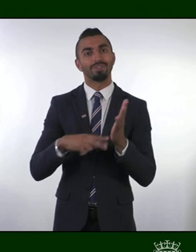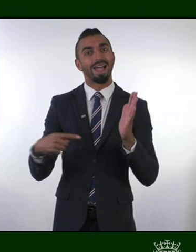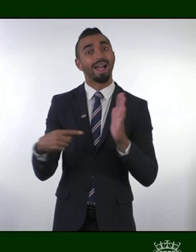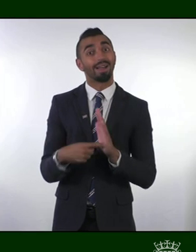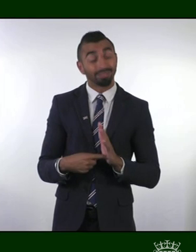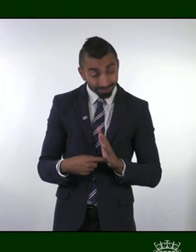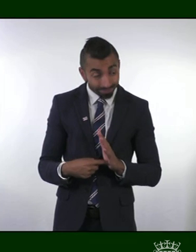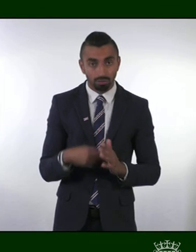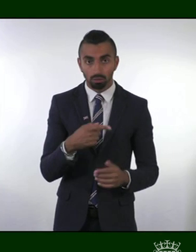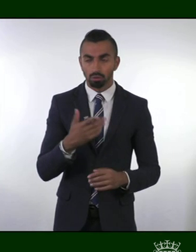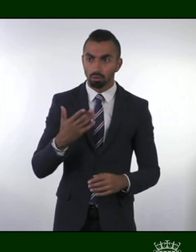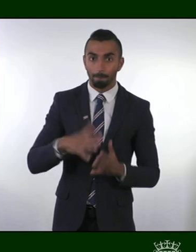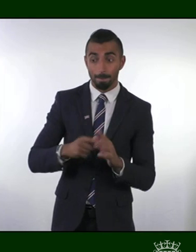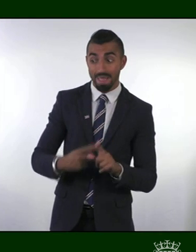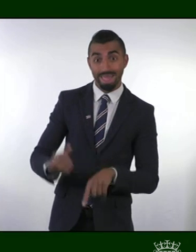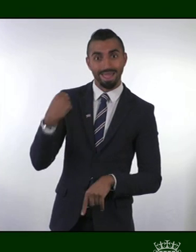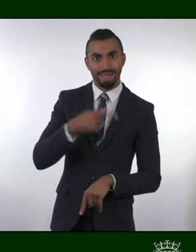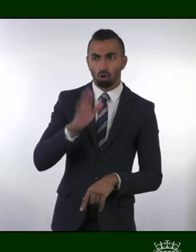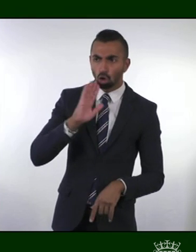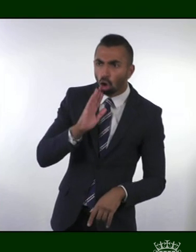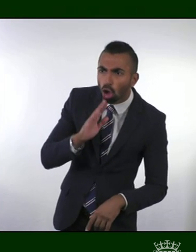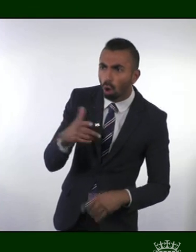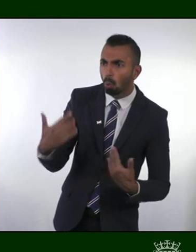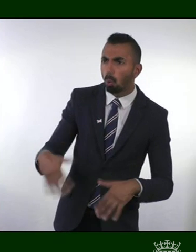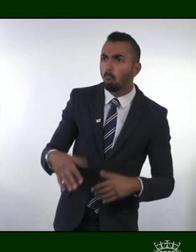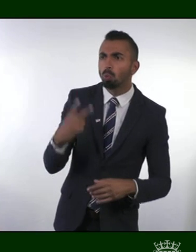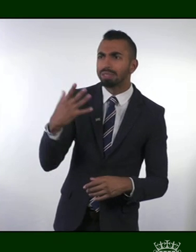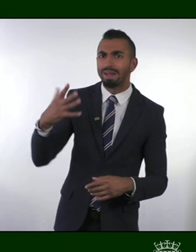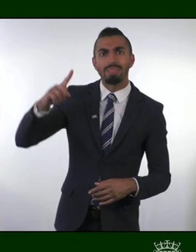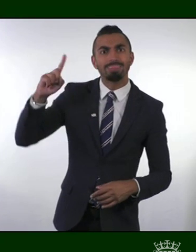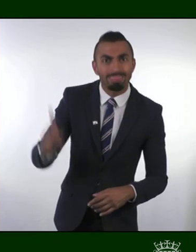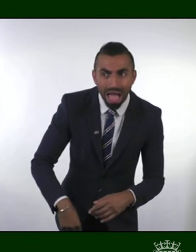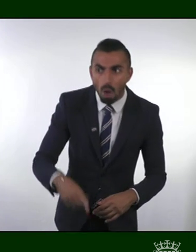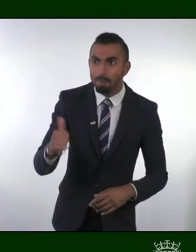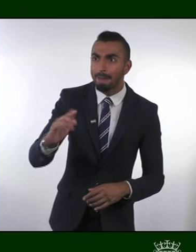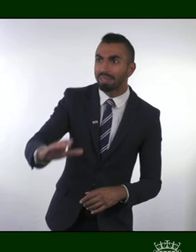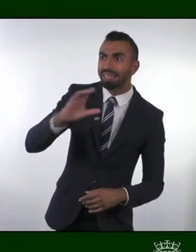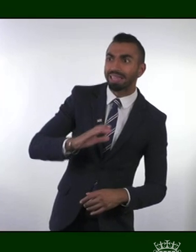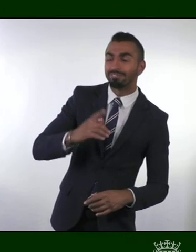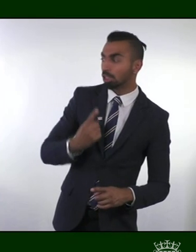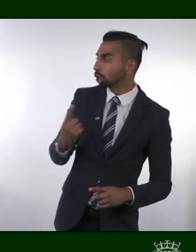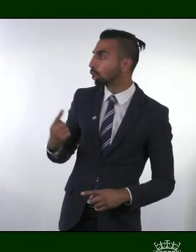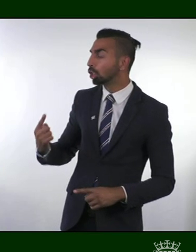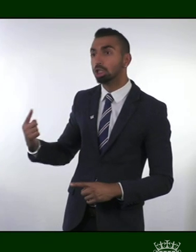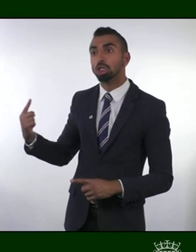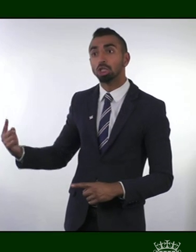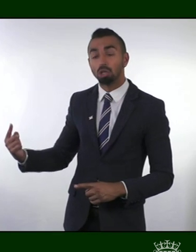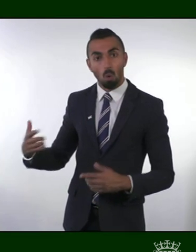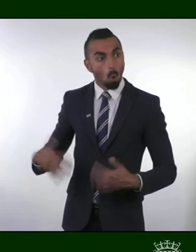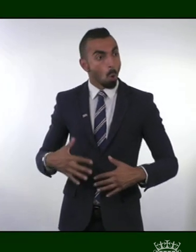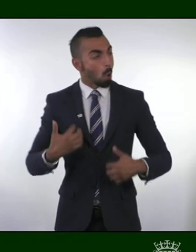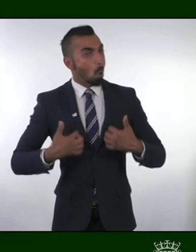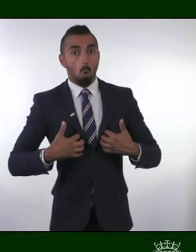That was the prospect. The reality was very different.